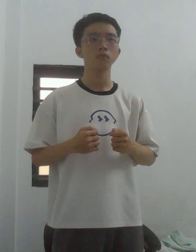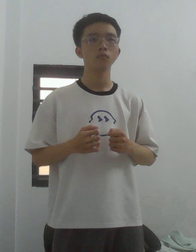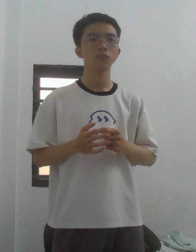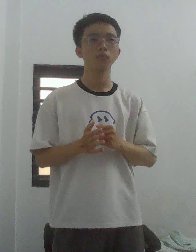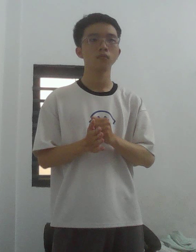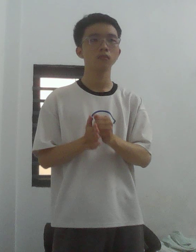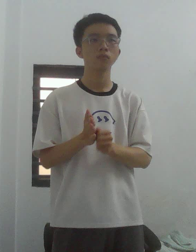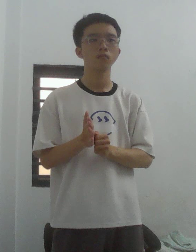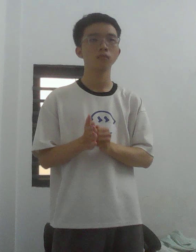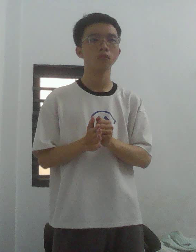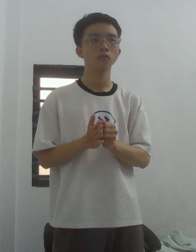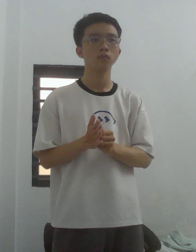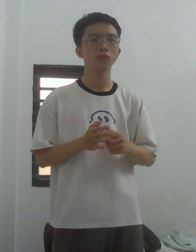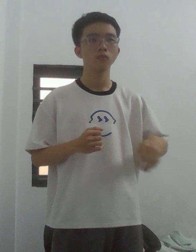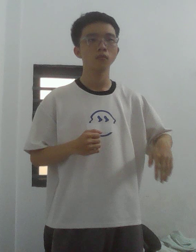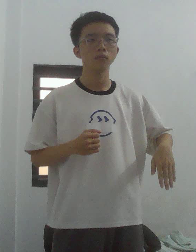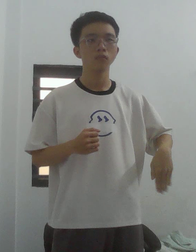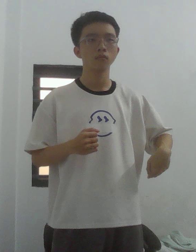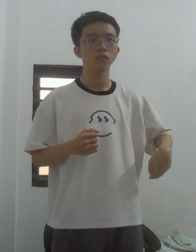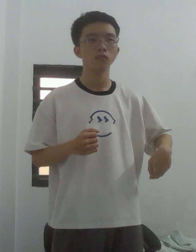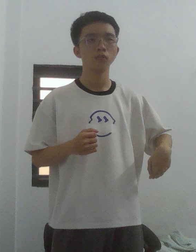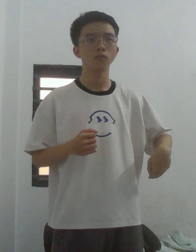thang sau